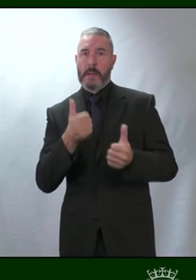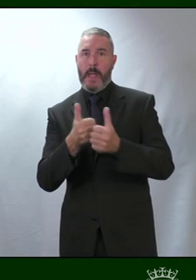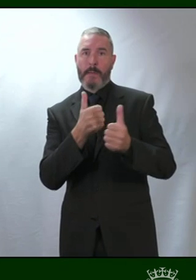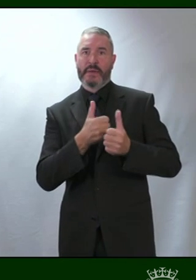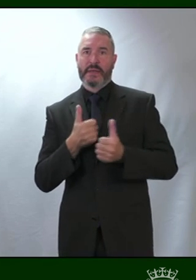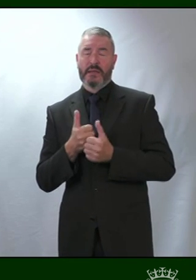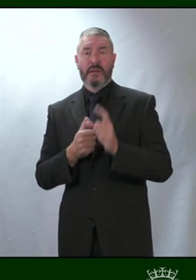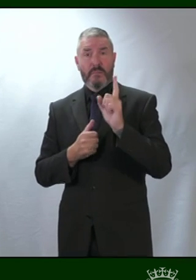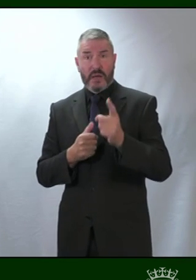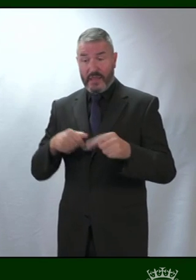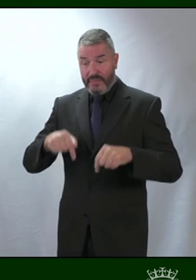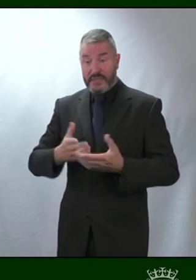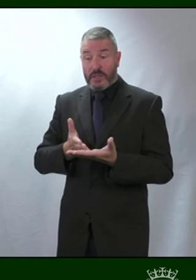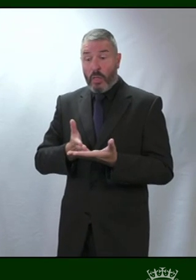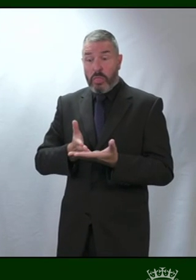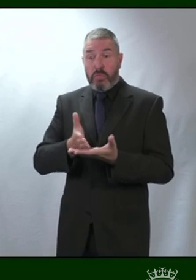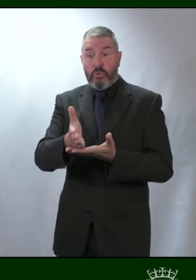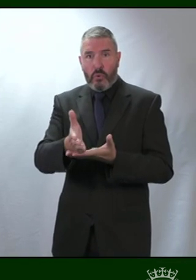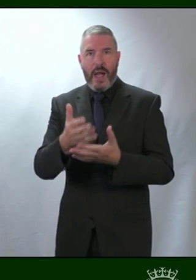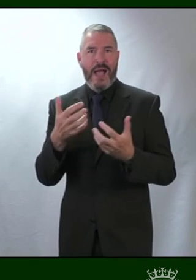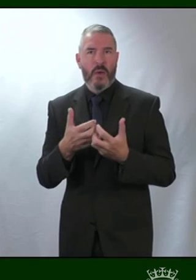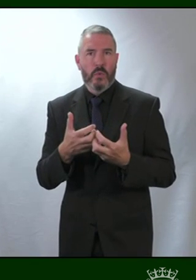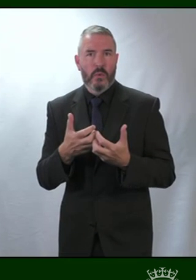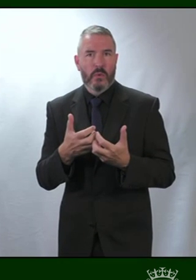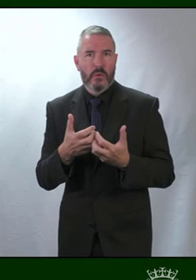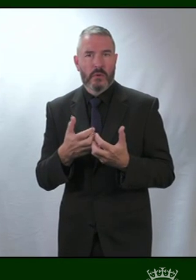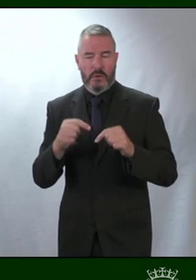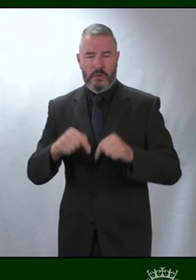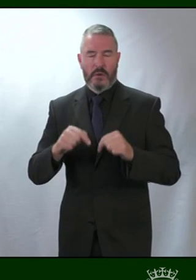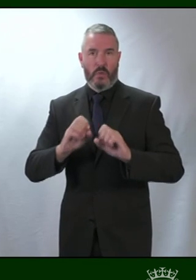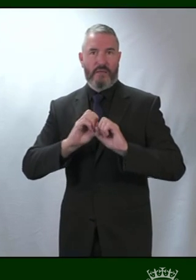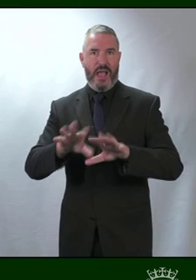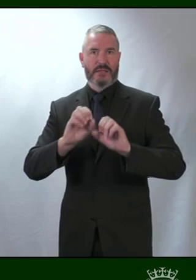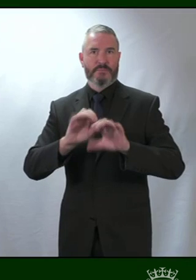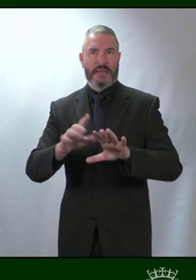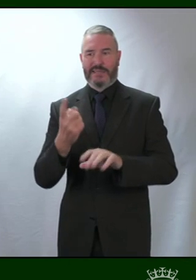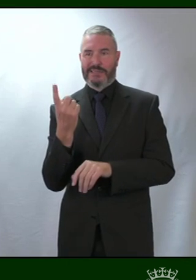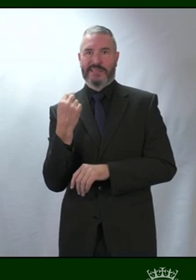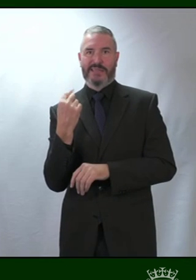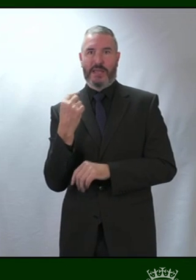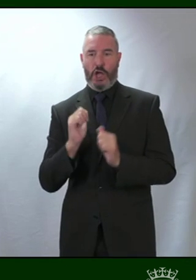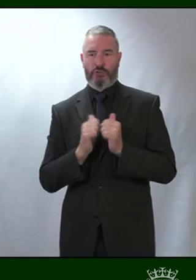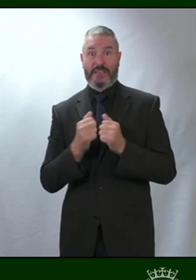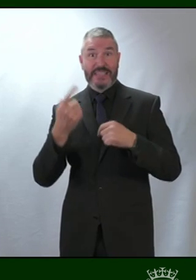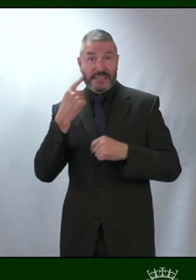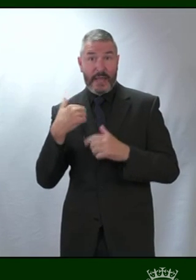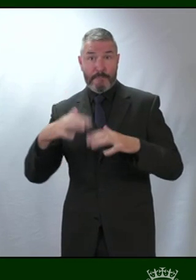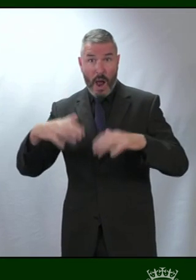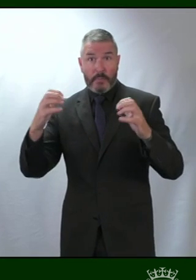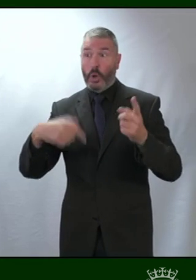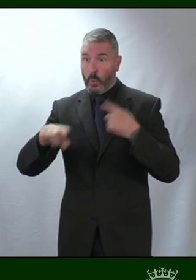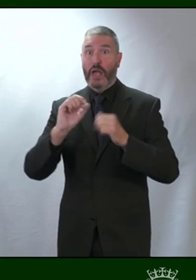But we will get through this by precisely the methods that we have outlined and that were agreed upon in the House yesterday.